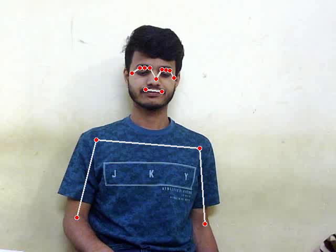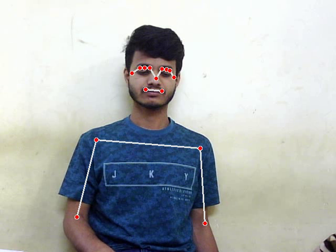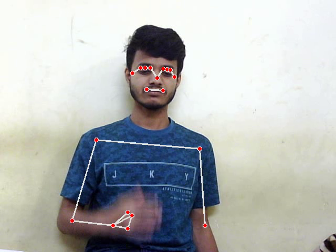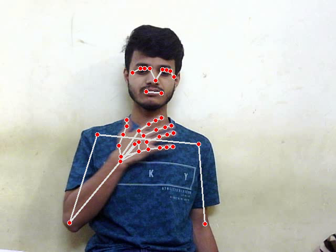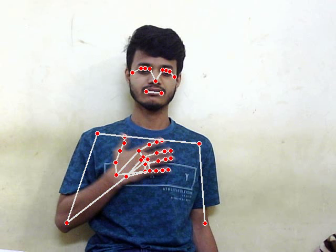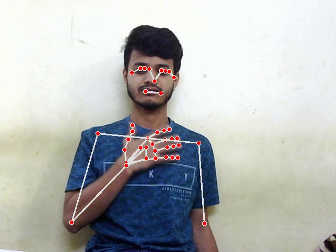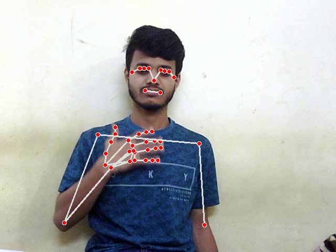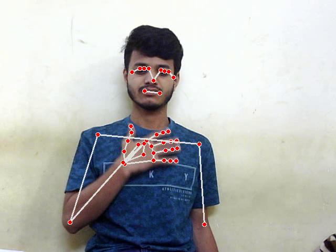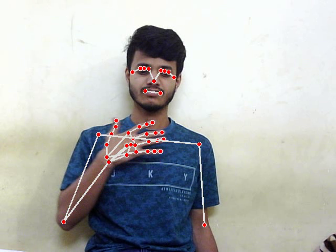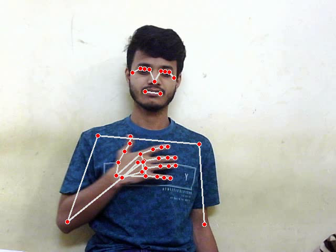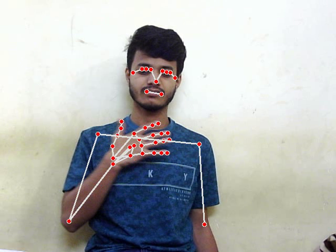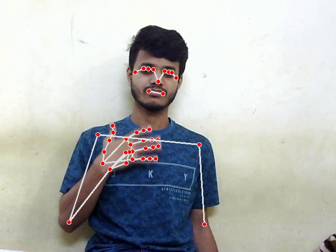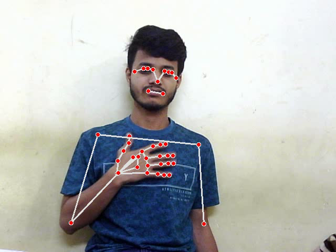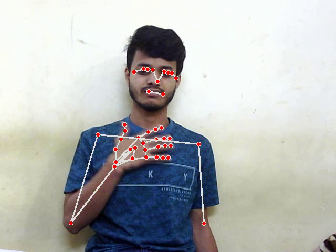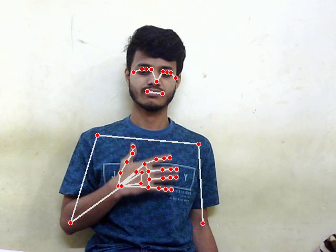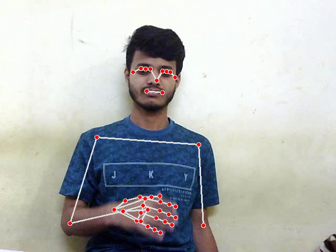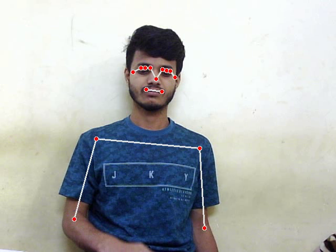please